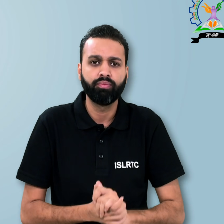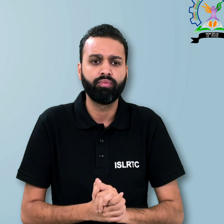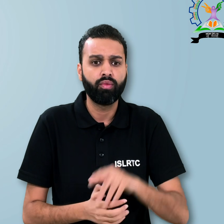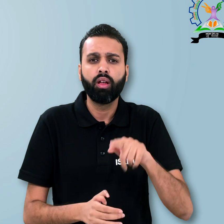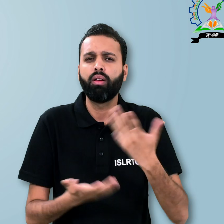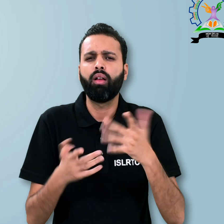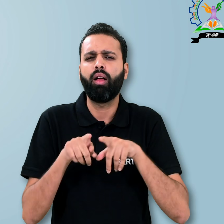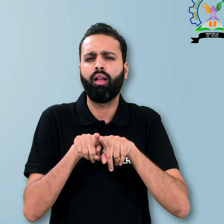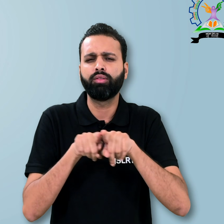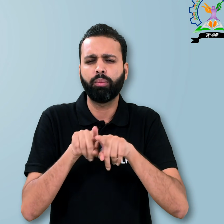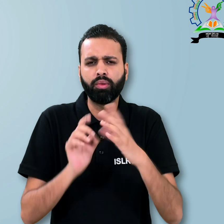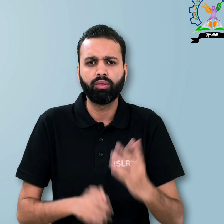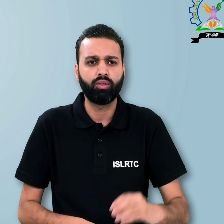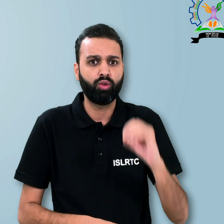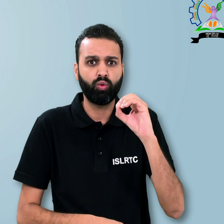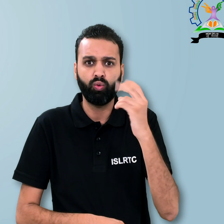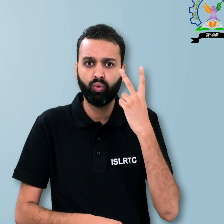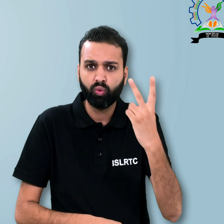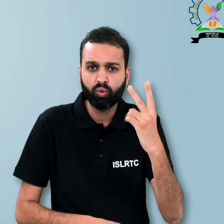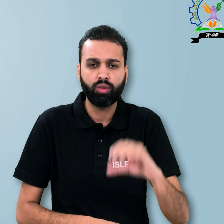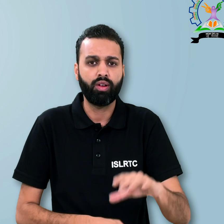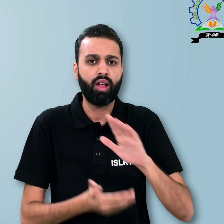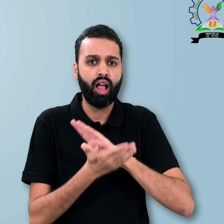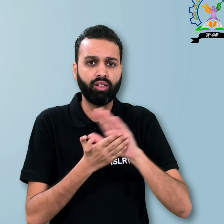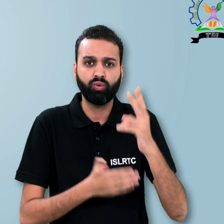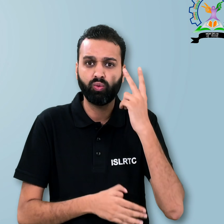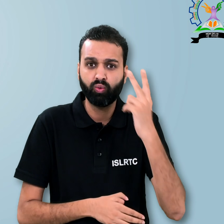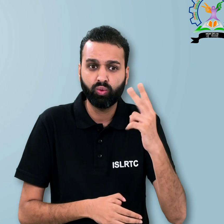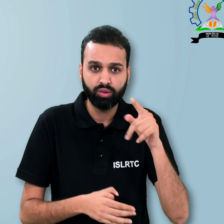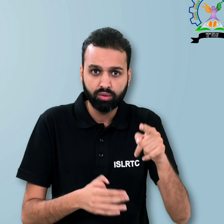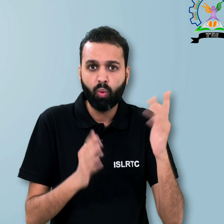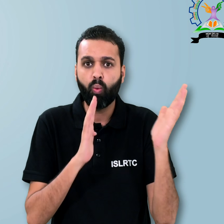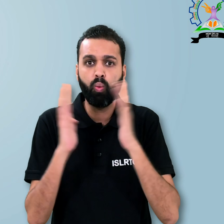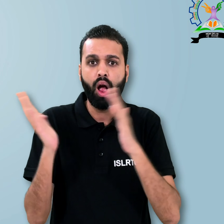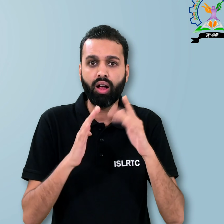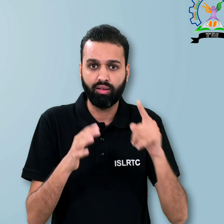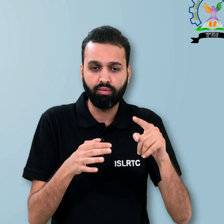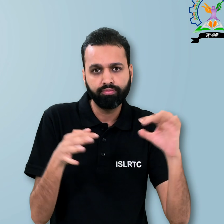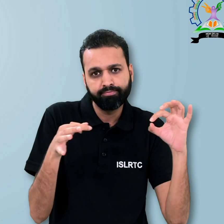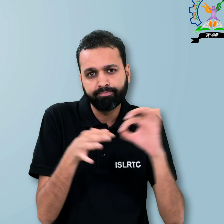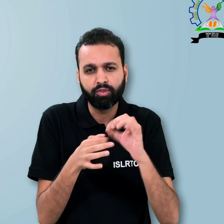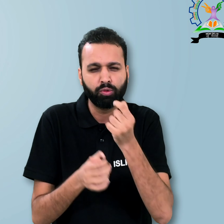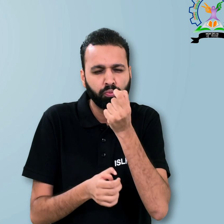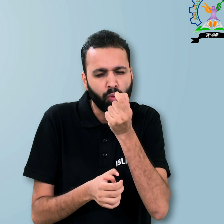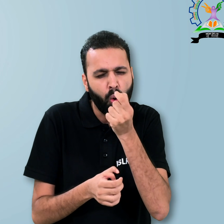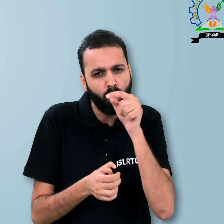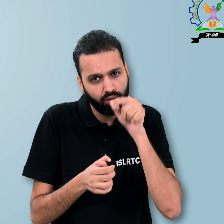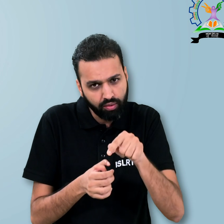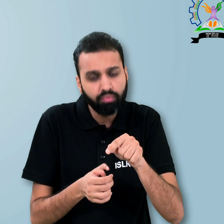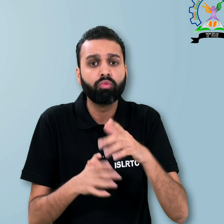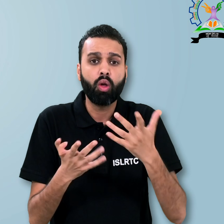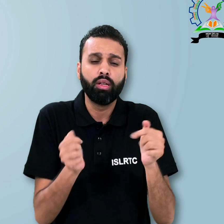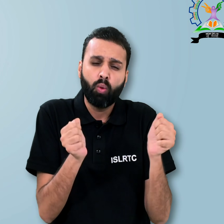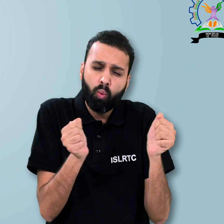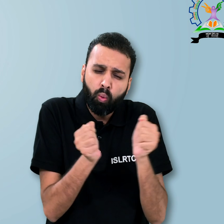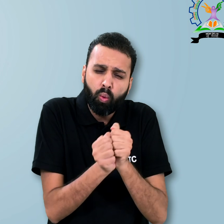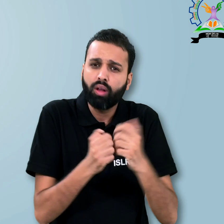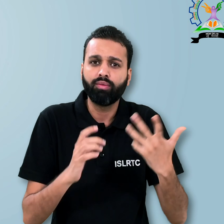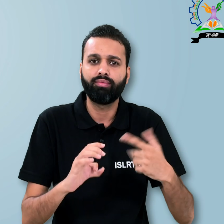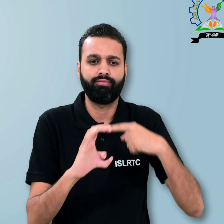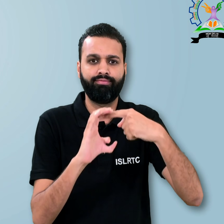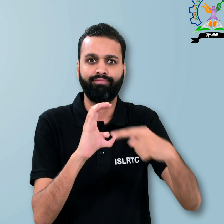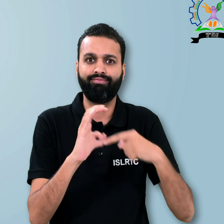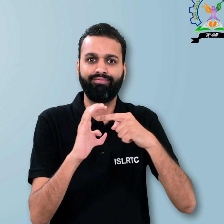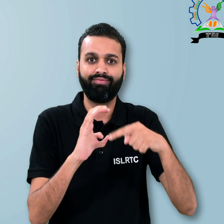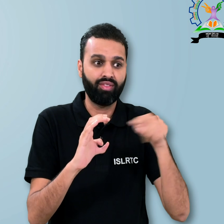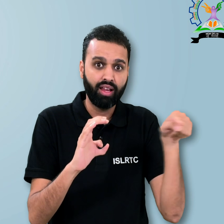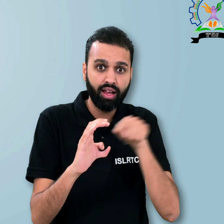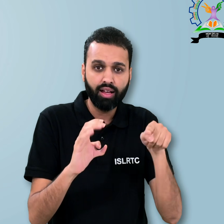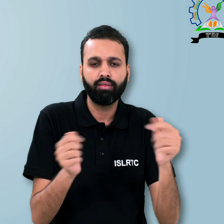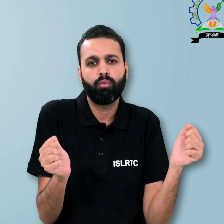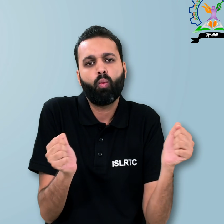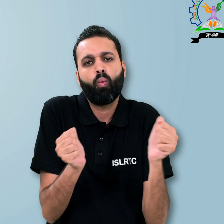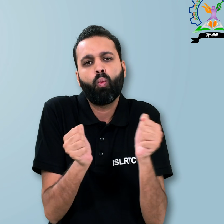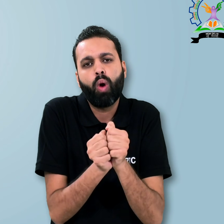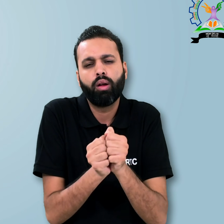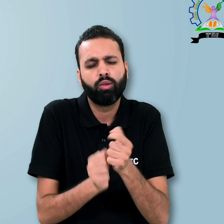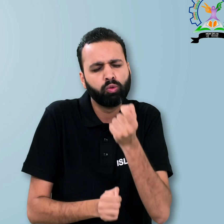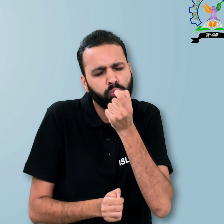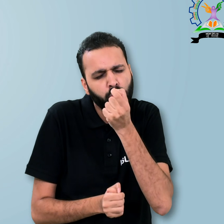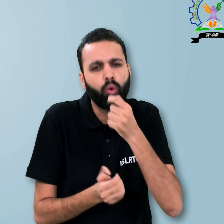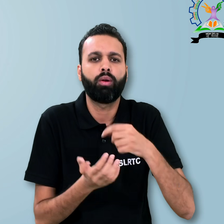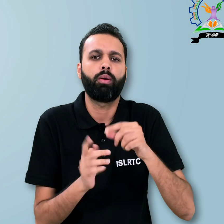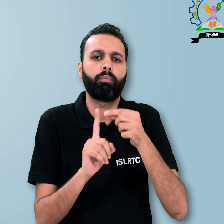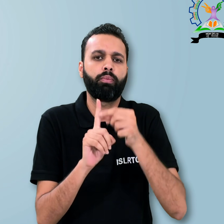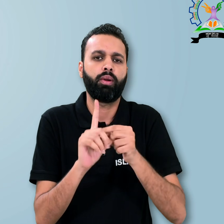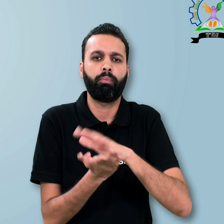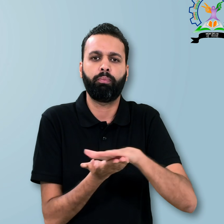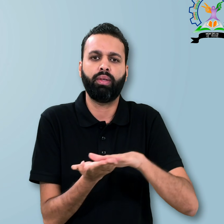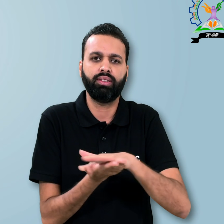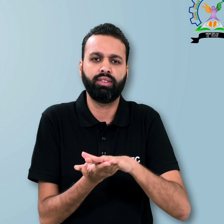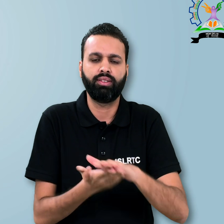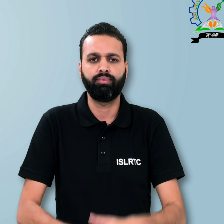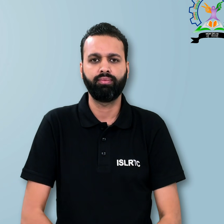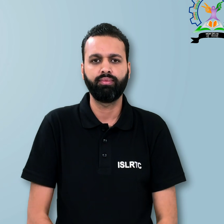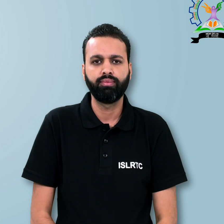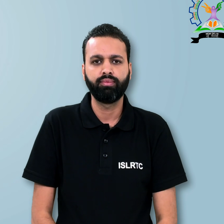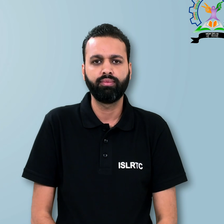For example, Oxygen, Hydrogen, etc. Elements are always made up of only one type of atom.